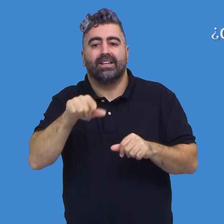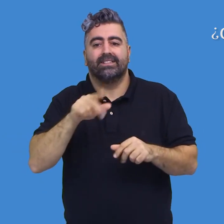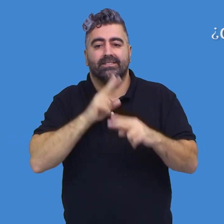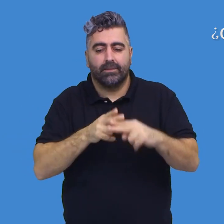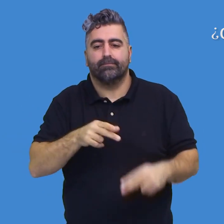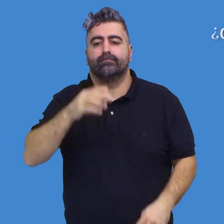nombre